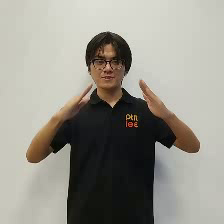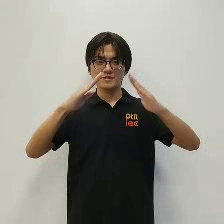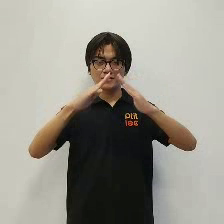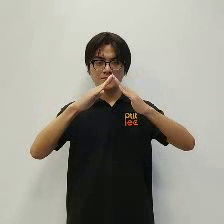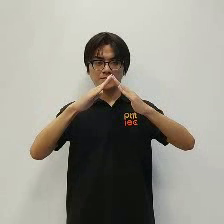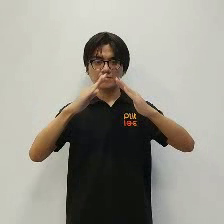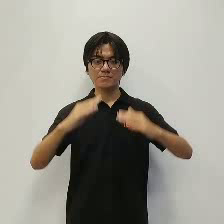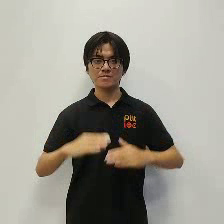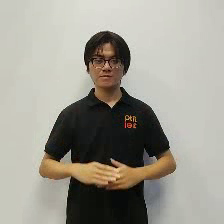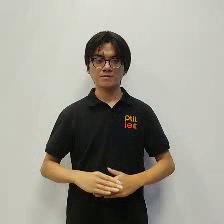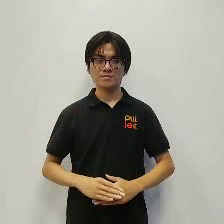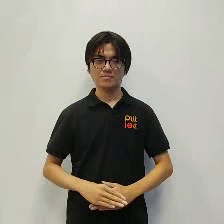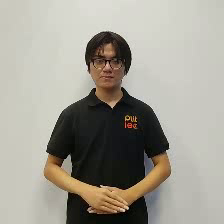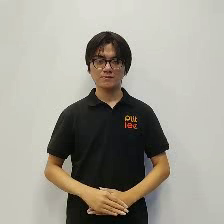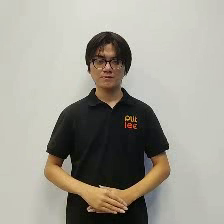Nhà